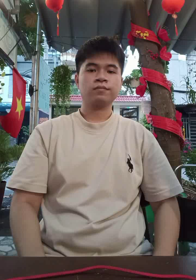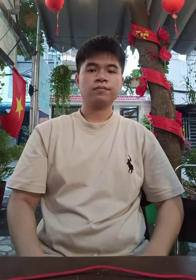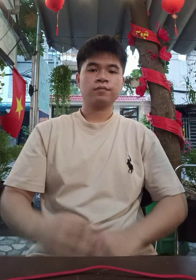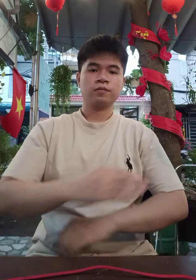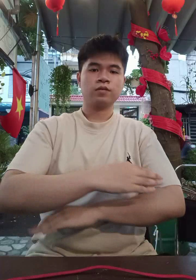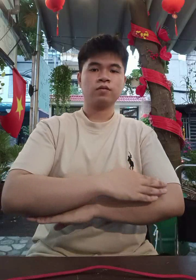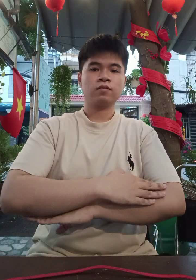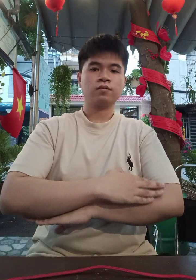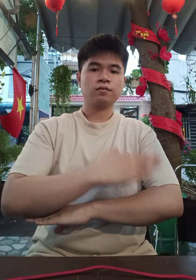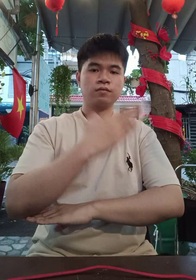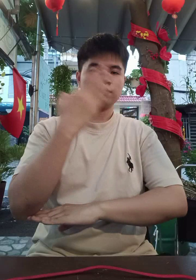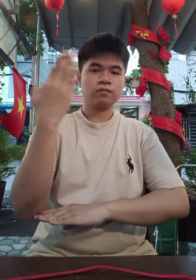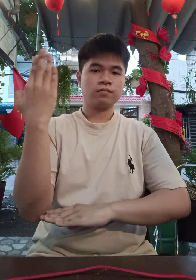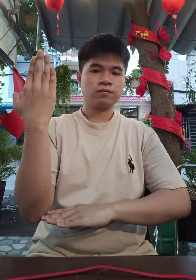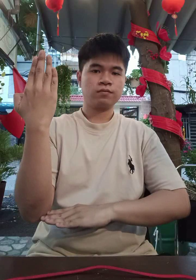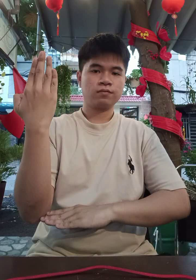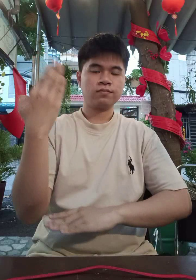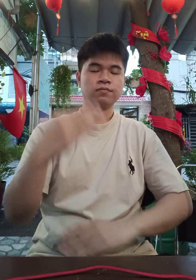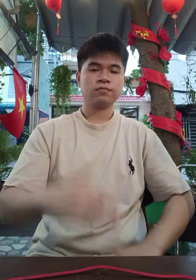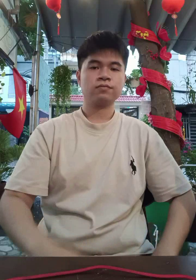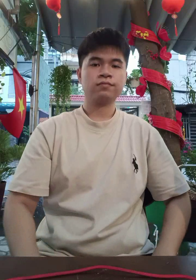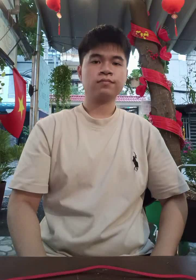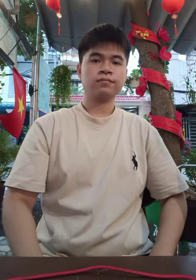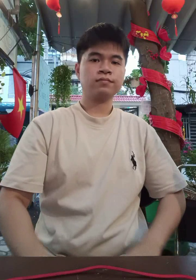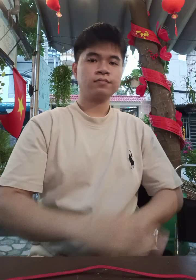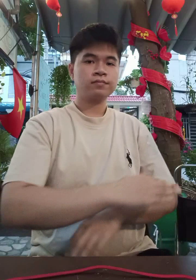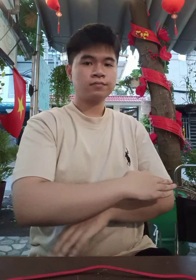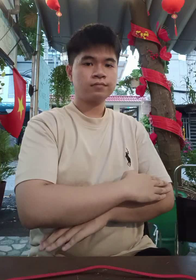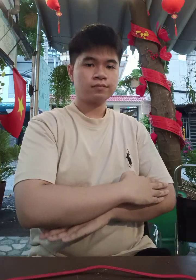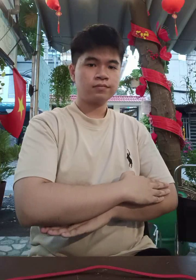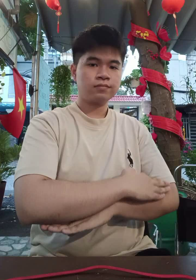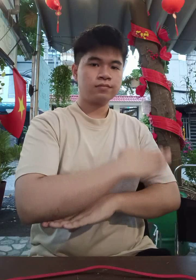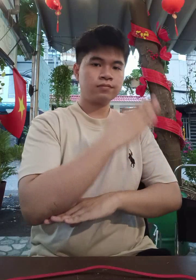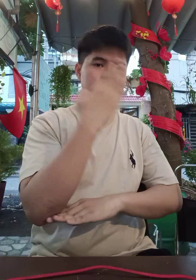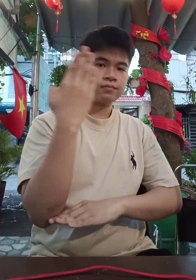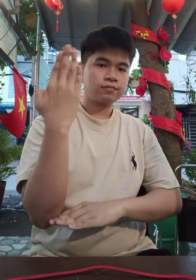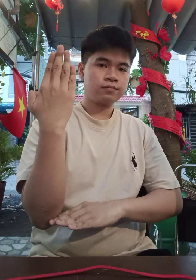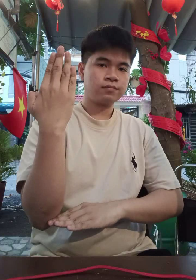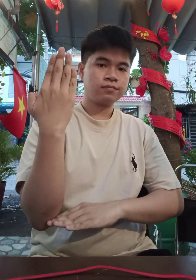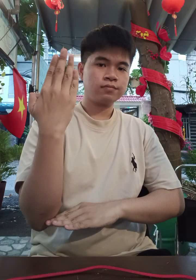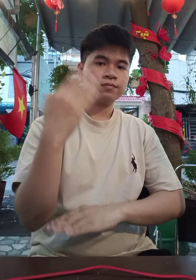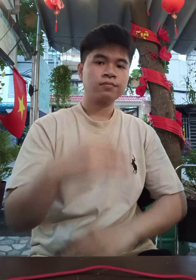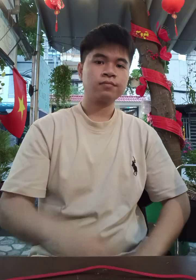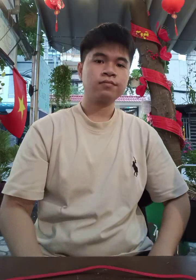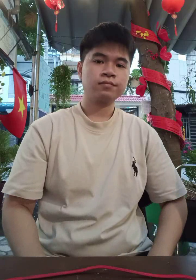buoi sang